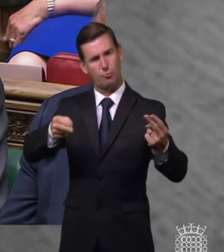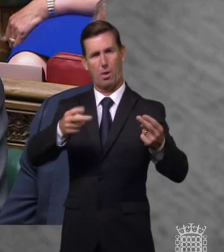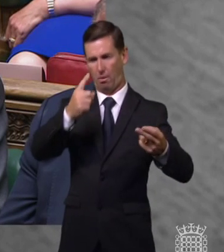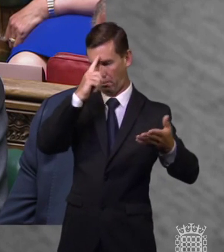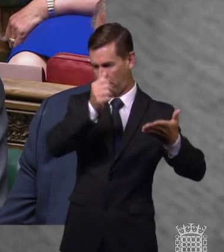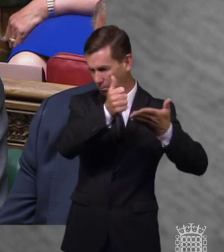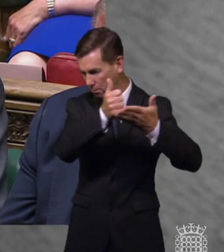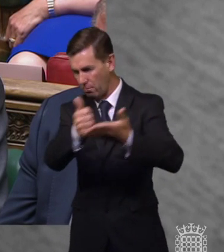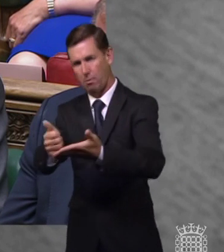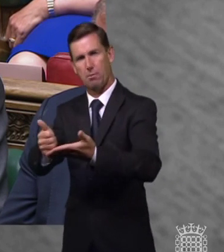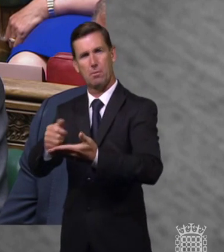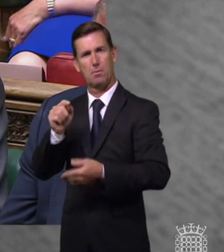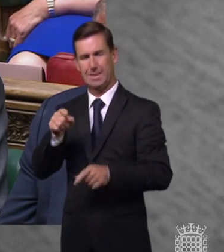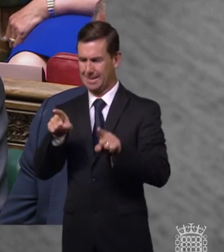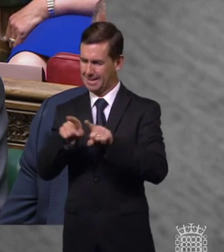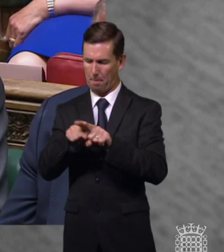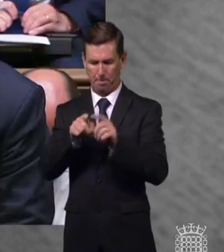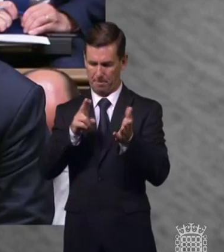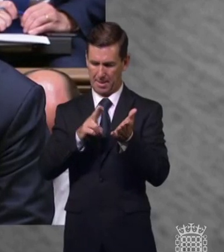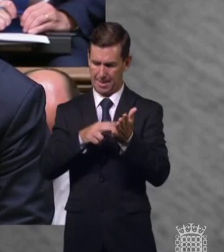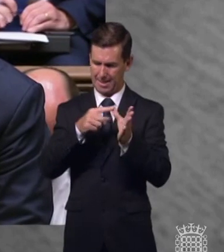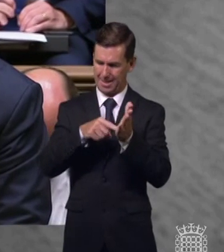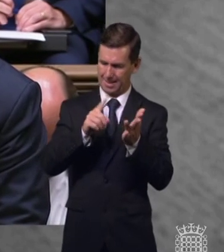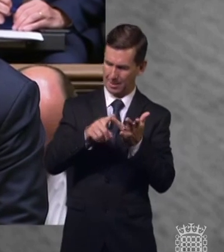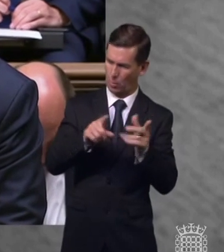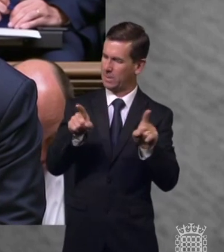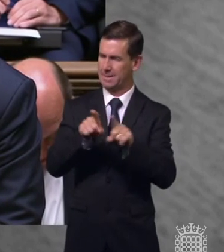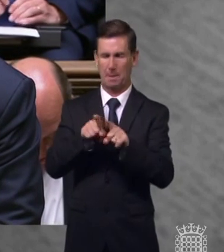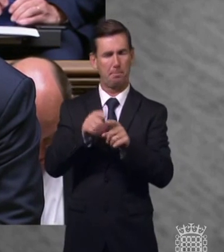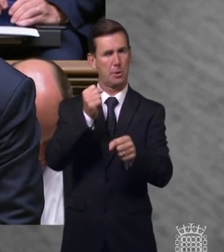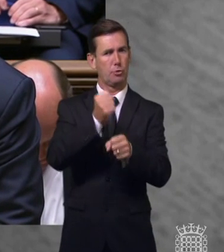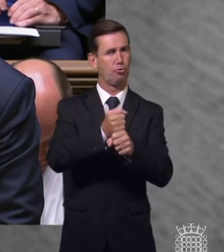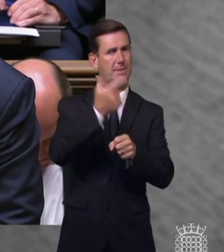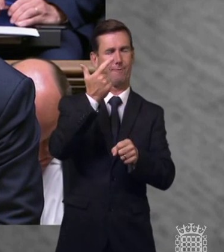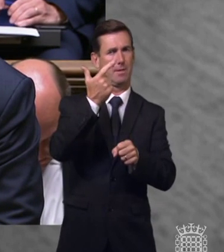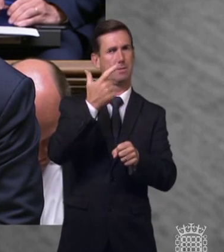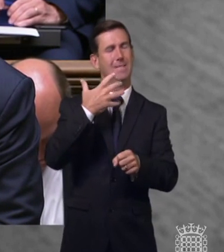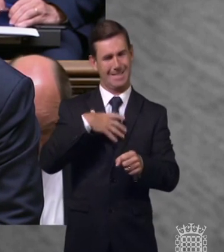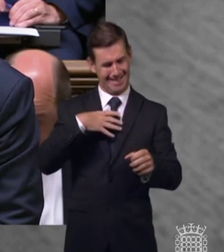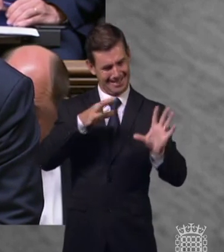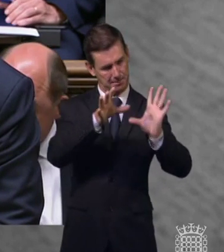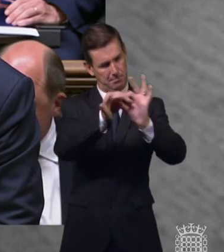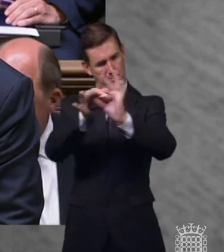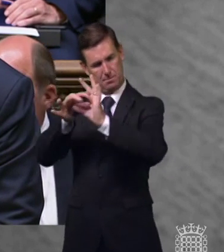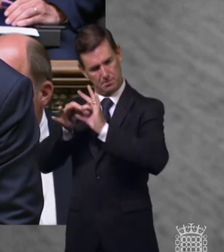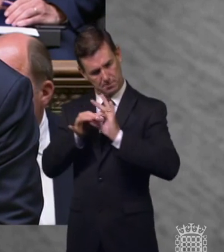We will do the same thing in NATO, the G7 and other bodies in which we have a leadership role.